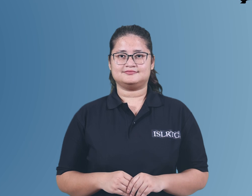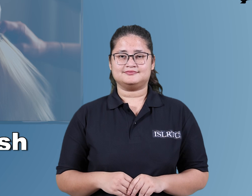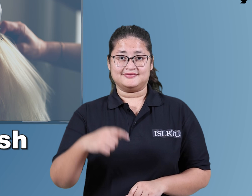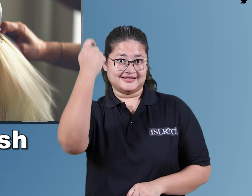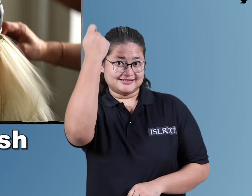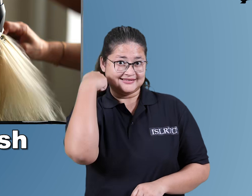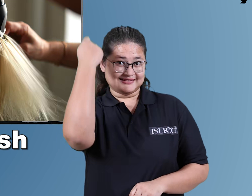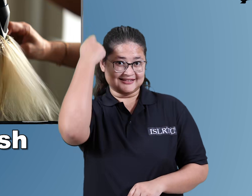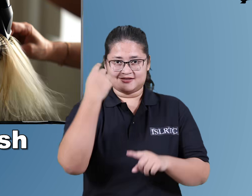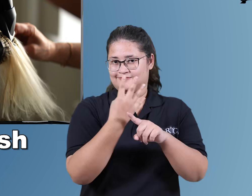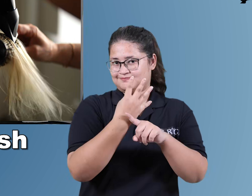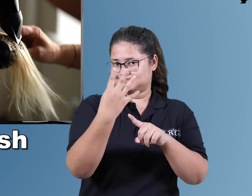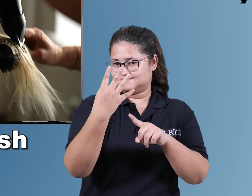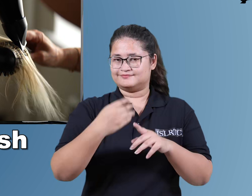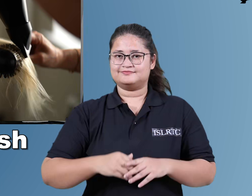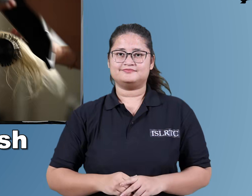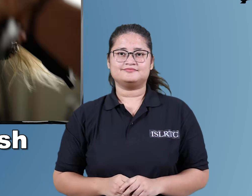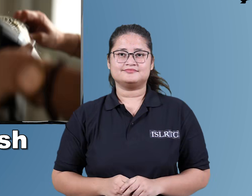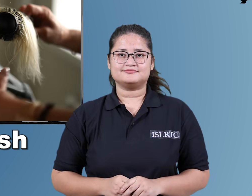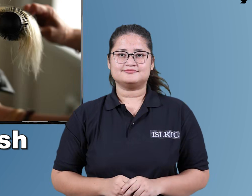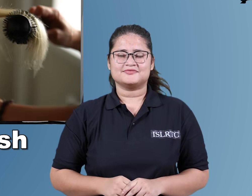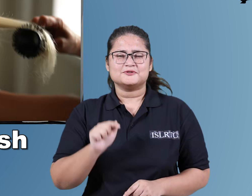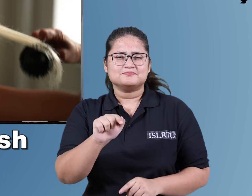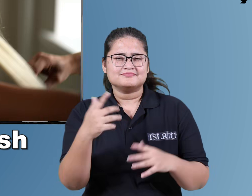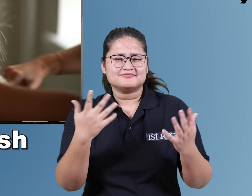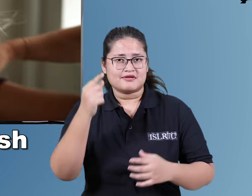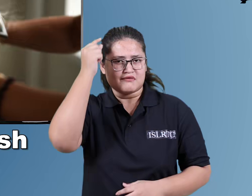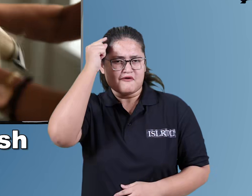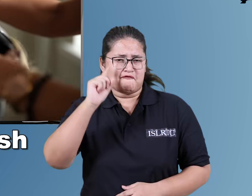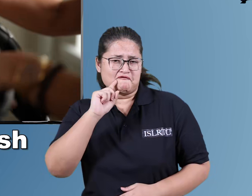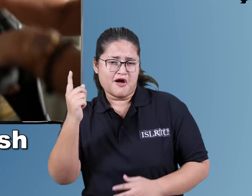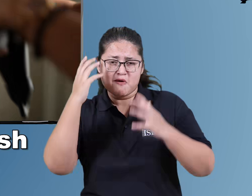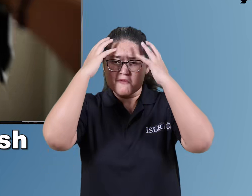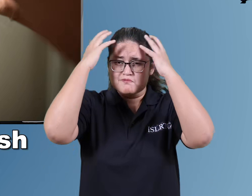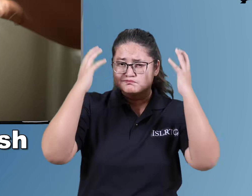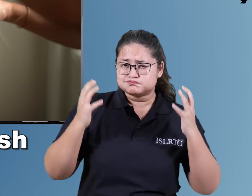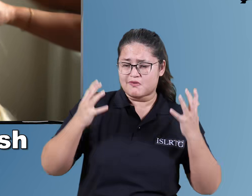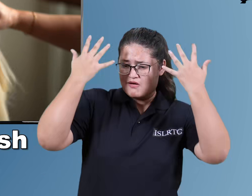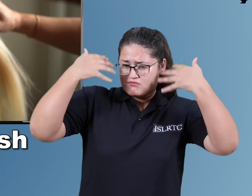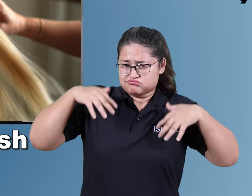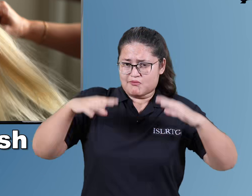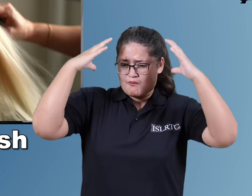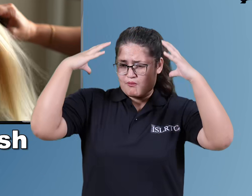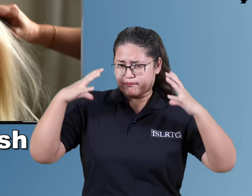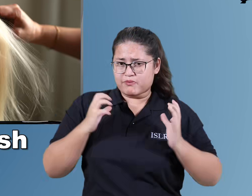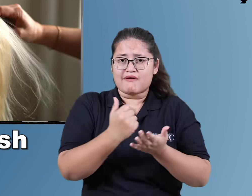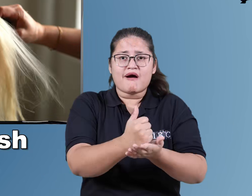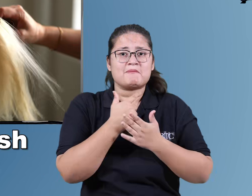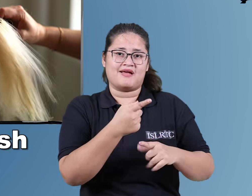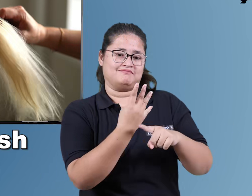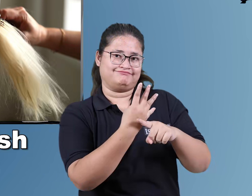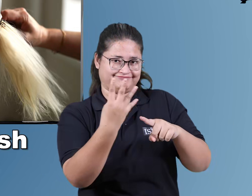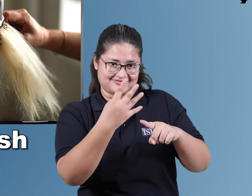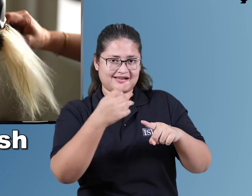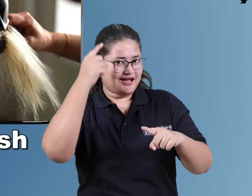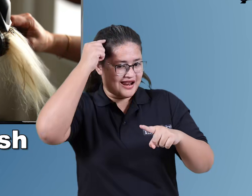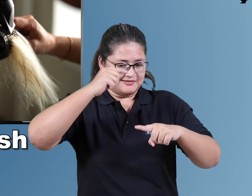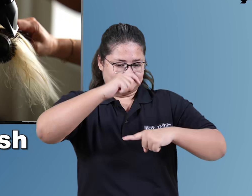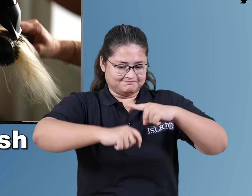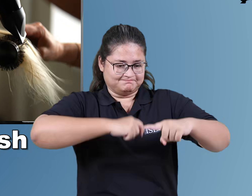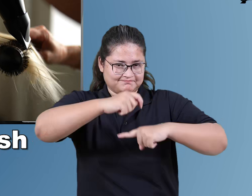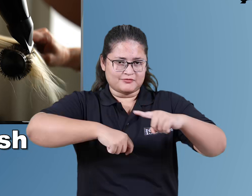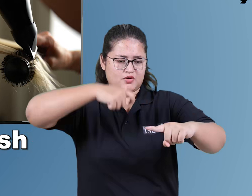Round brush A brush used for styling hair, often while blow drying.